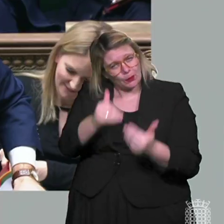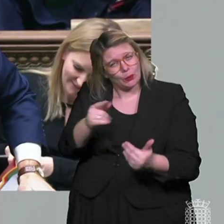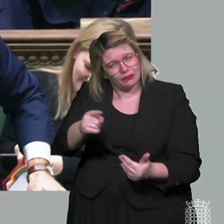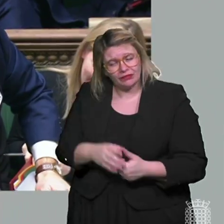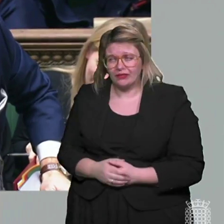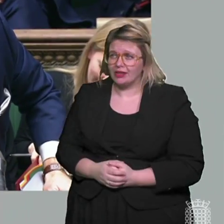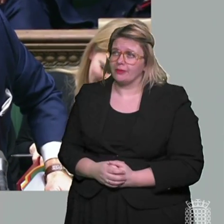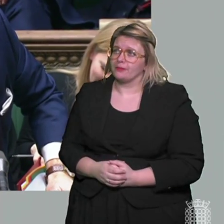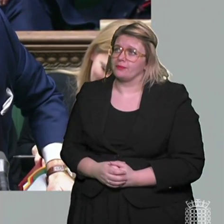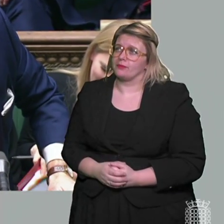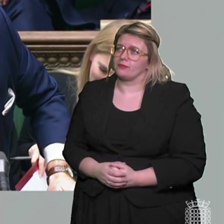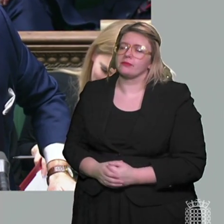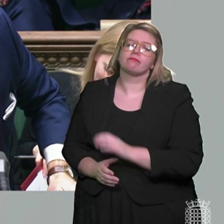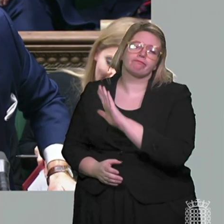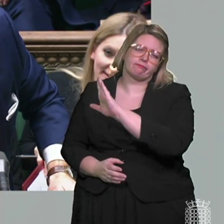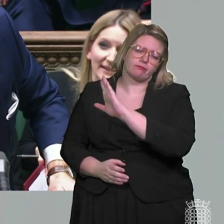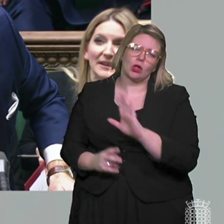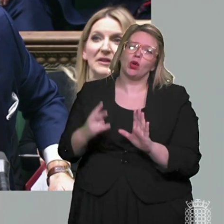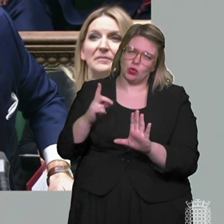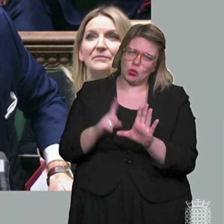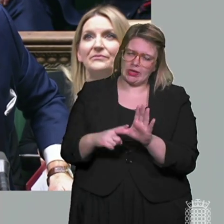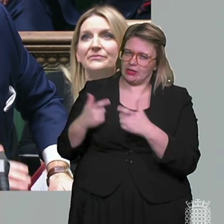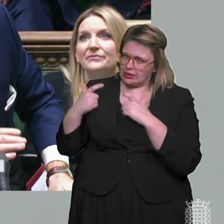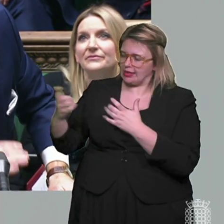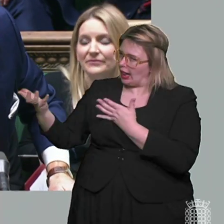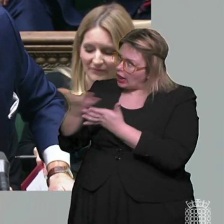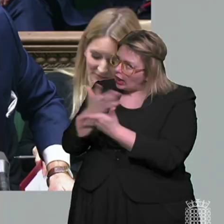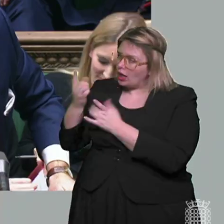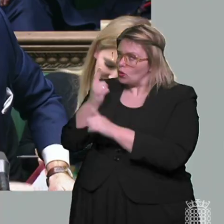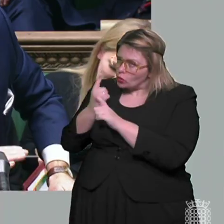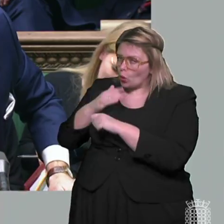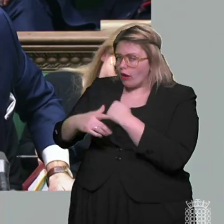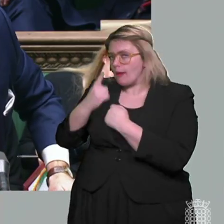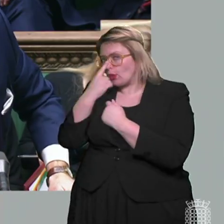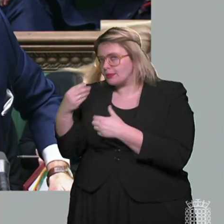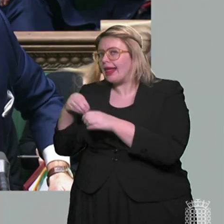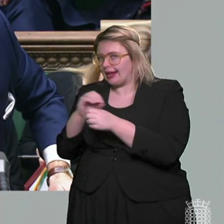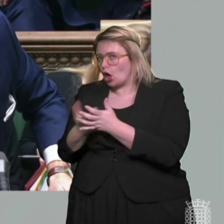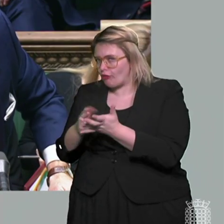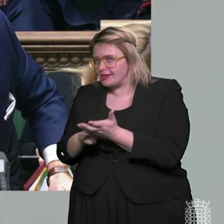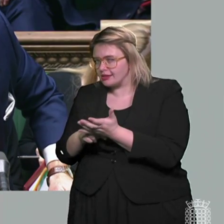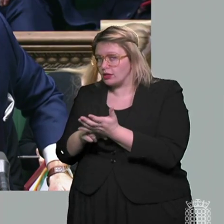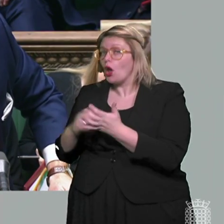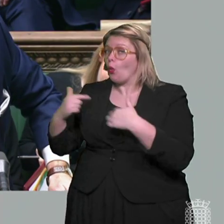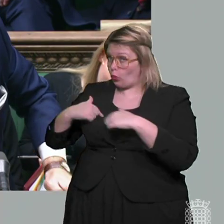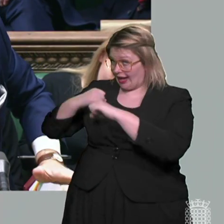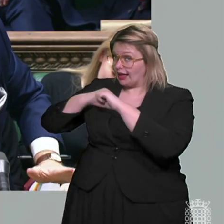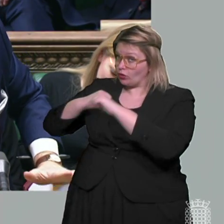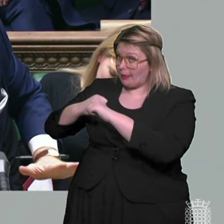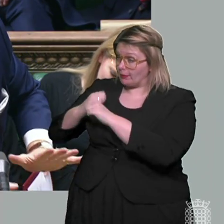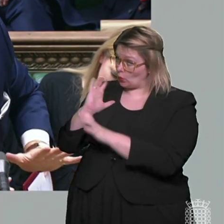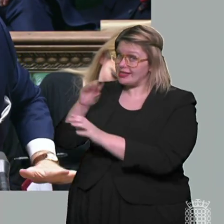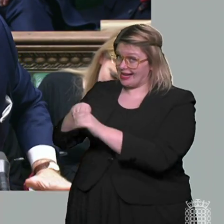Over the last two years, not only have we continued to negotiate in good faith to see through the agreement that we made to join Horizon, Copernicus and Euratom, but